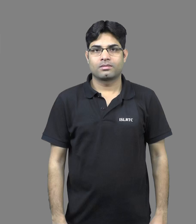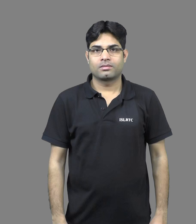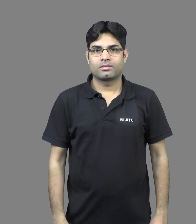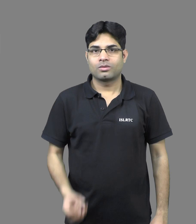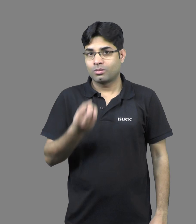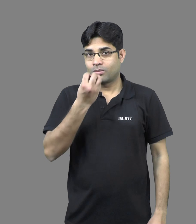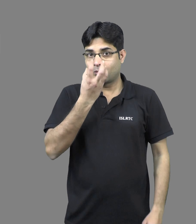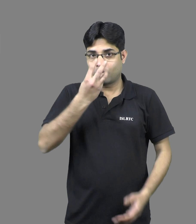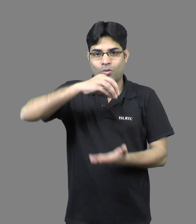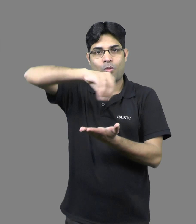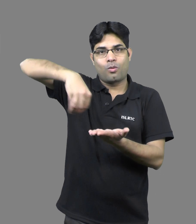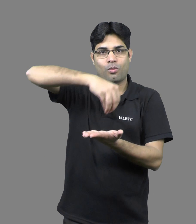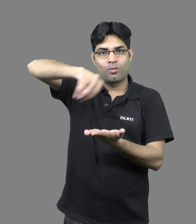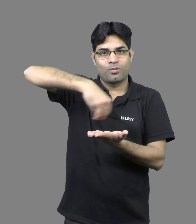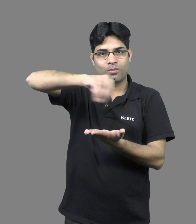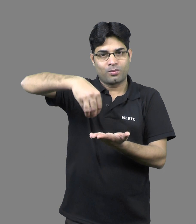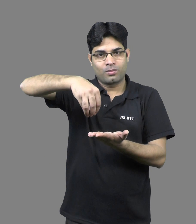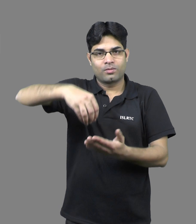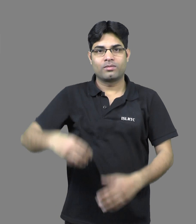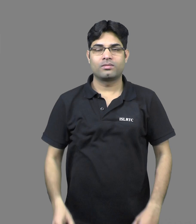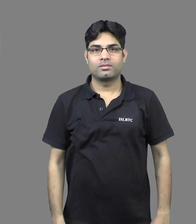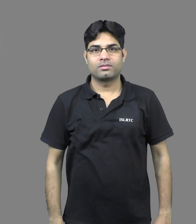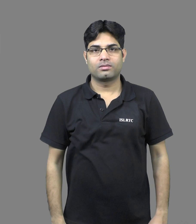Onam